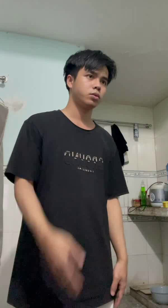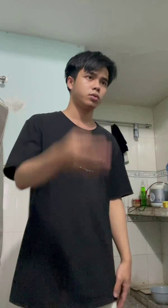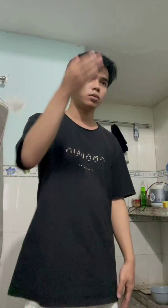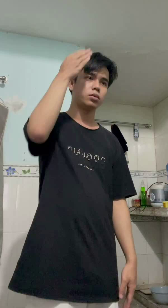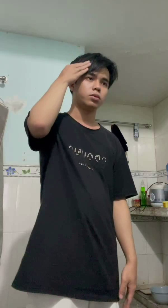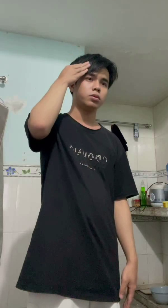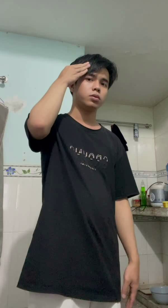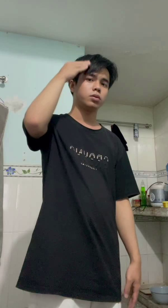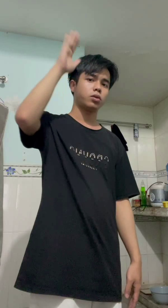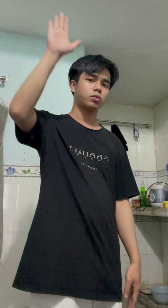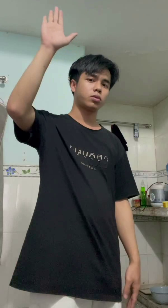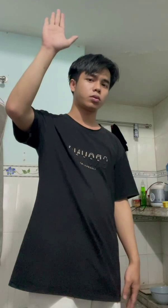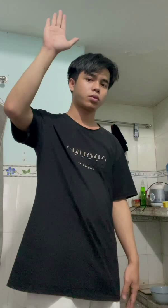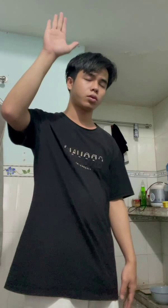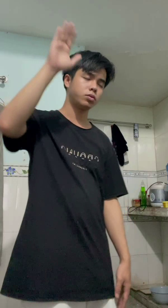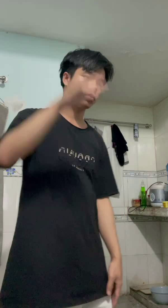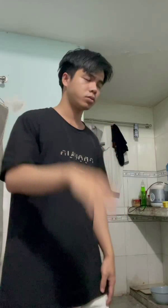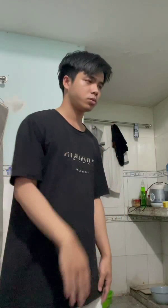khong biet